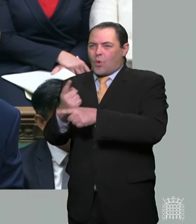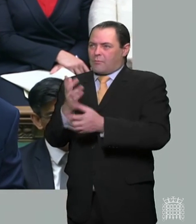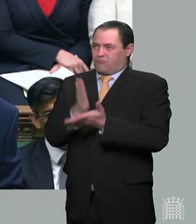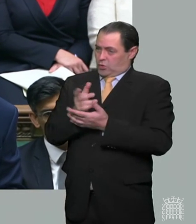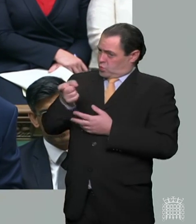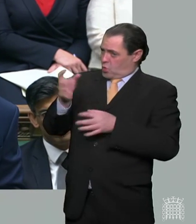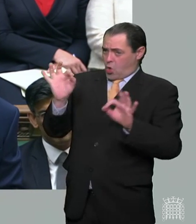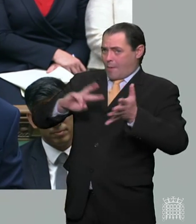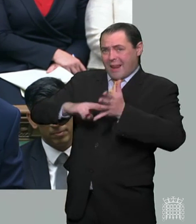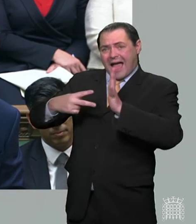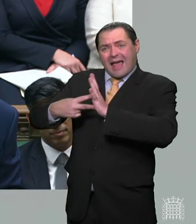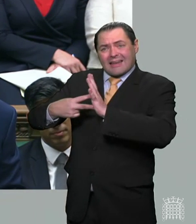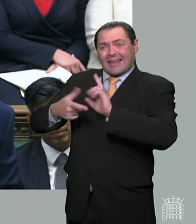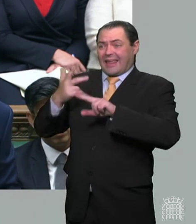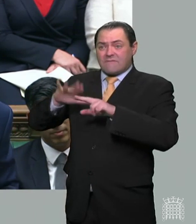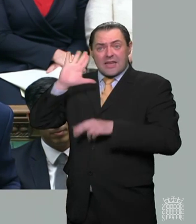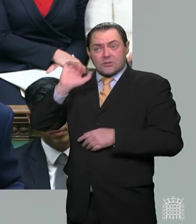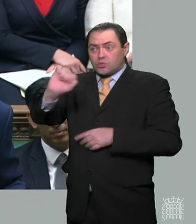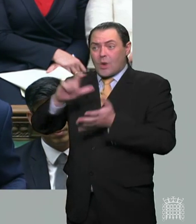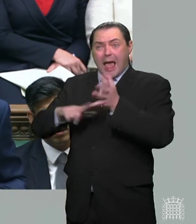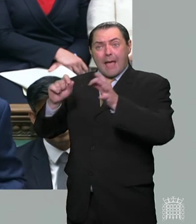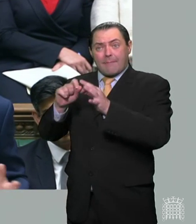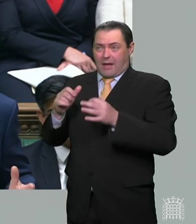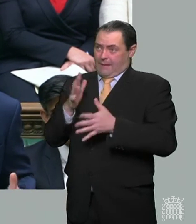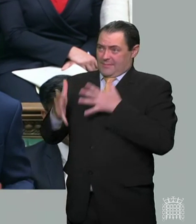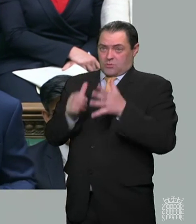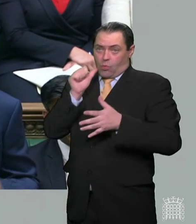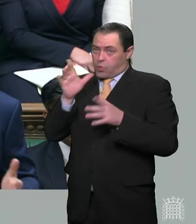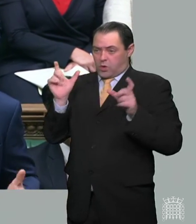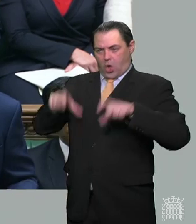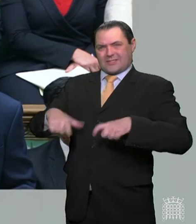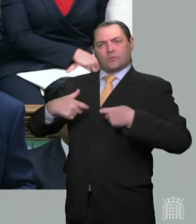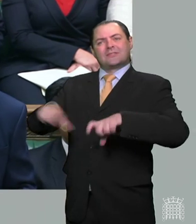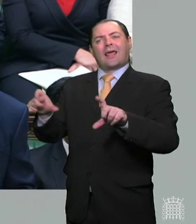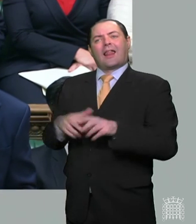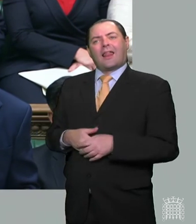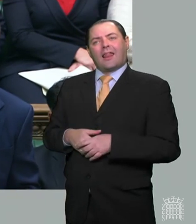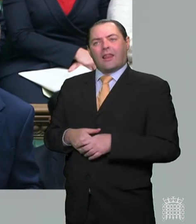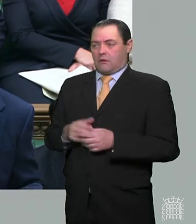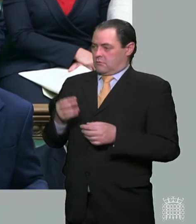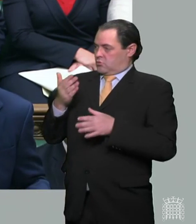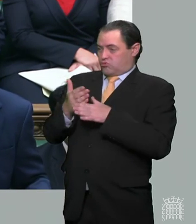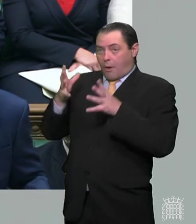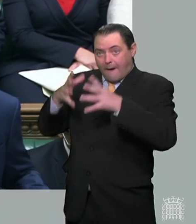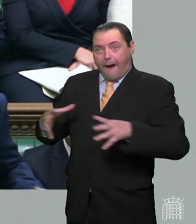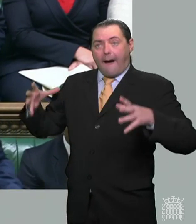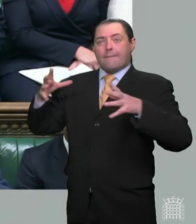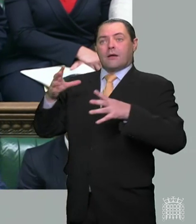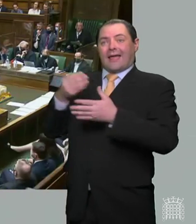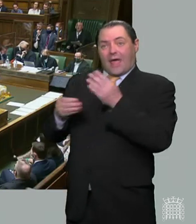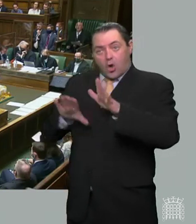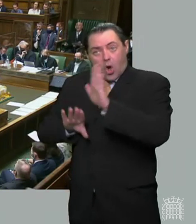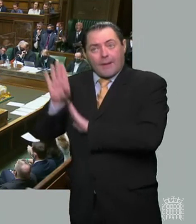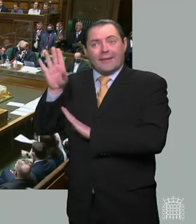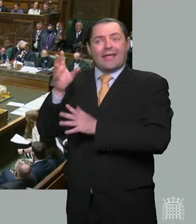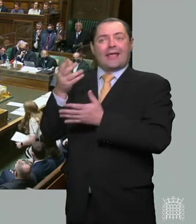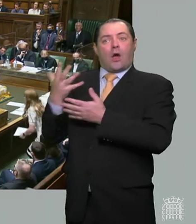If we had listened to the Labour party, we would not have opened up, we would not be bouncing back, jobs would not be rising and wages would not be rising.